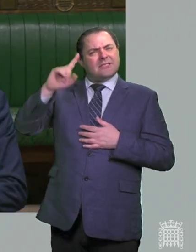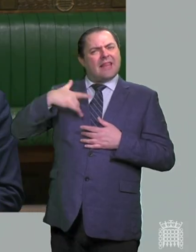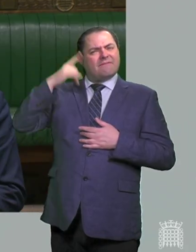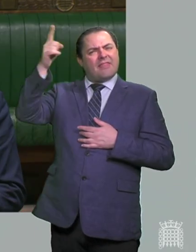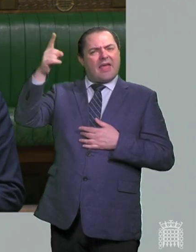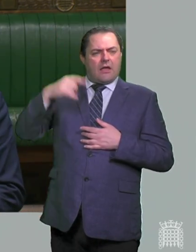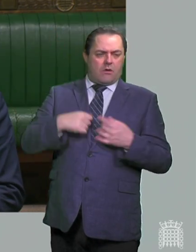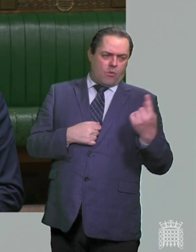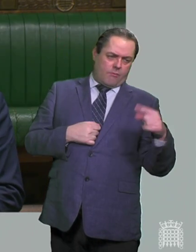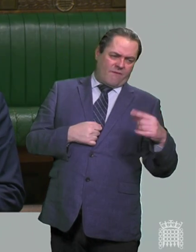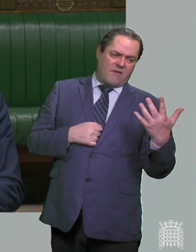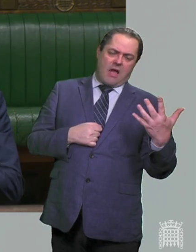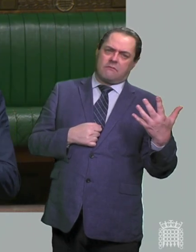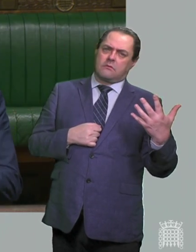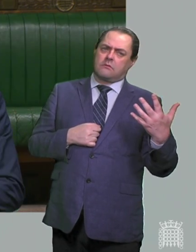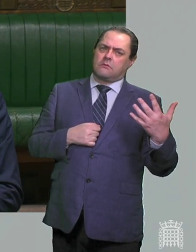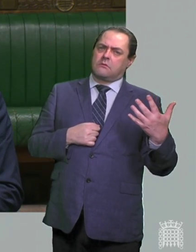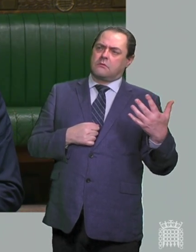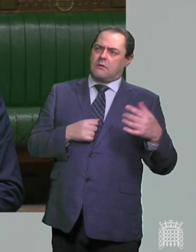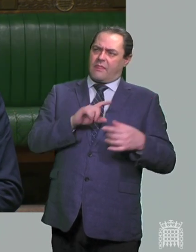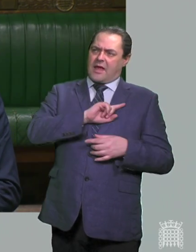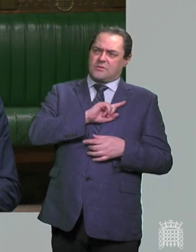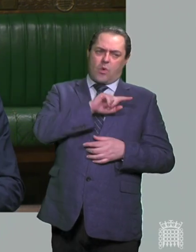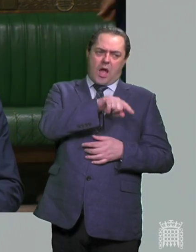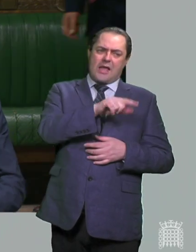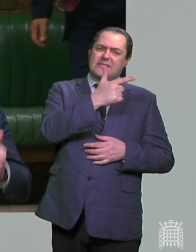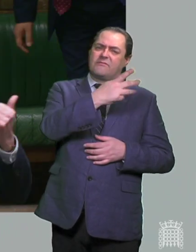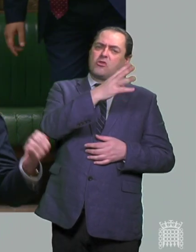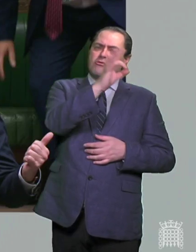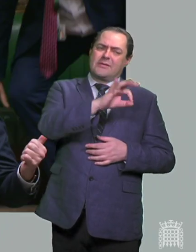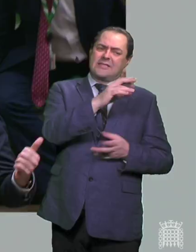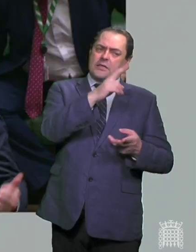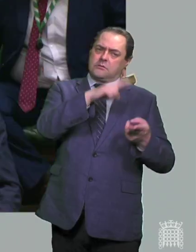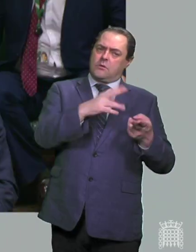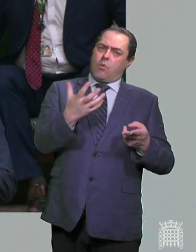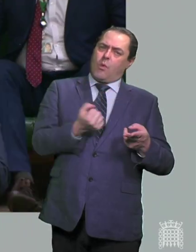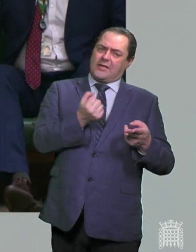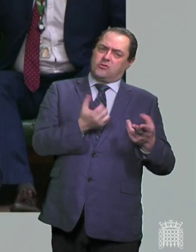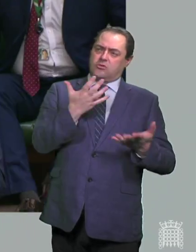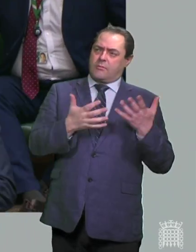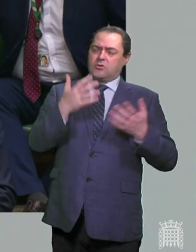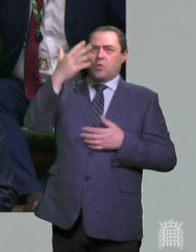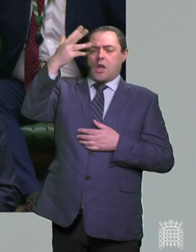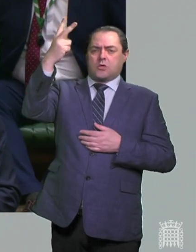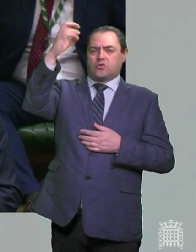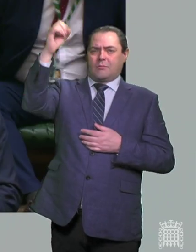That is why wages in Wales are something like 73% of the UK average, compared with 92% in Scotland.